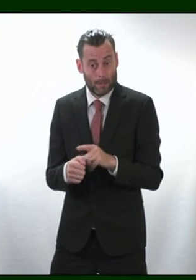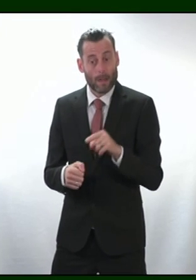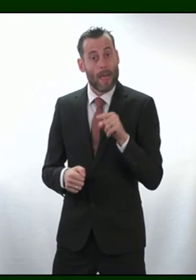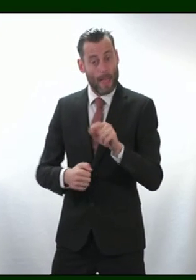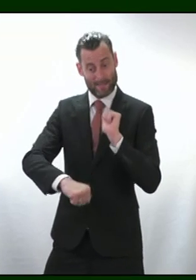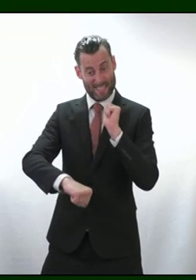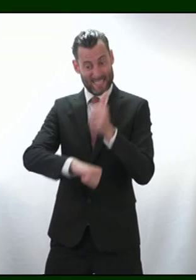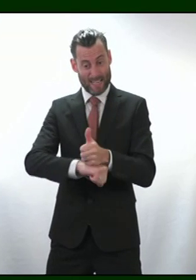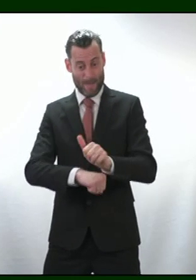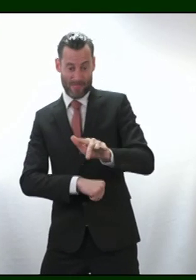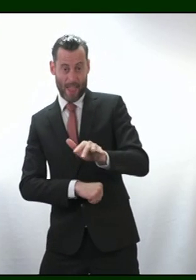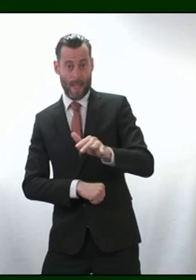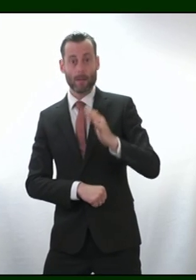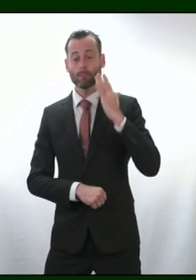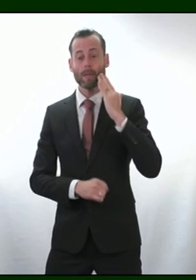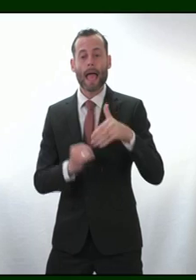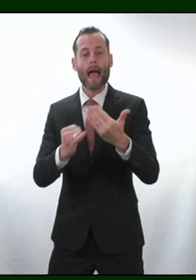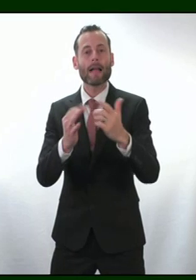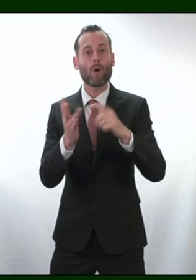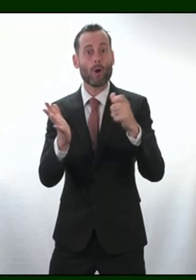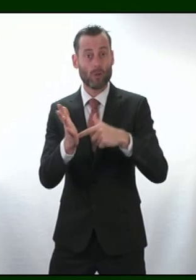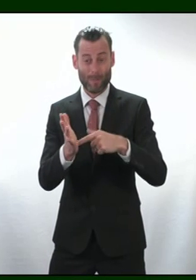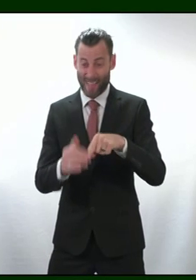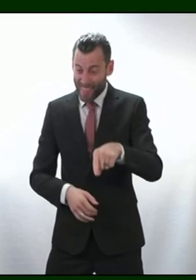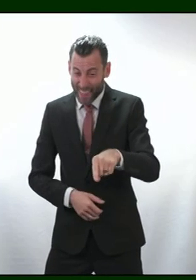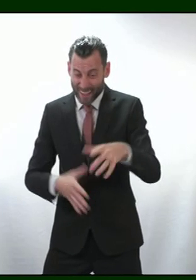As I have said, that is a huge, huge number.